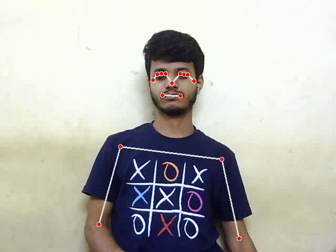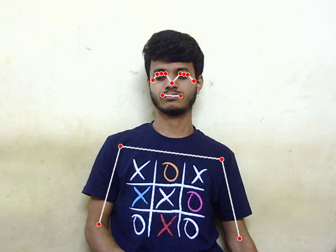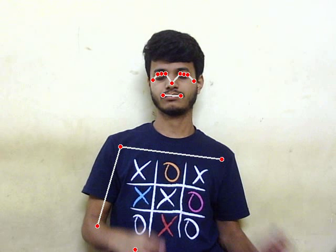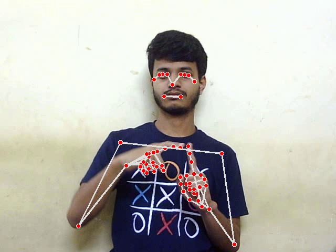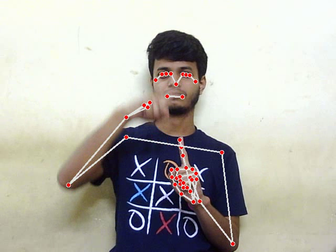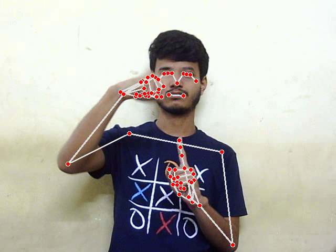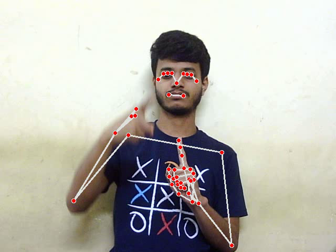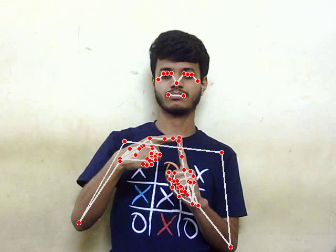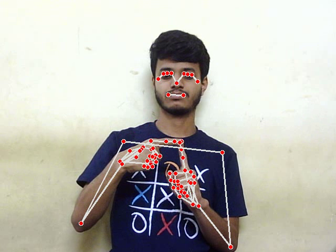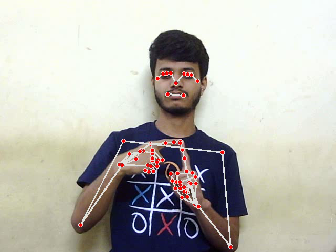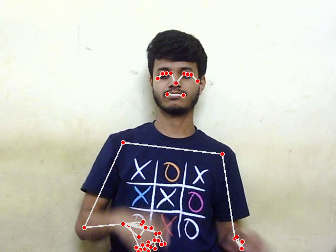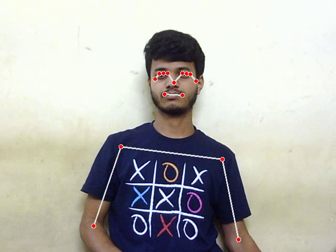when